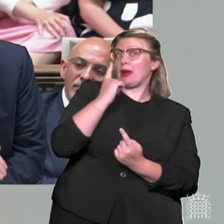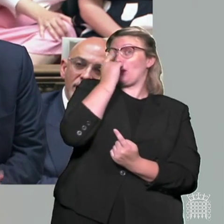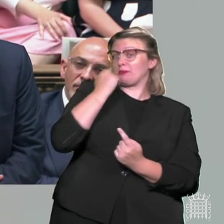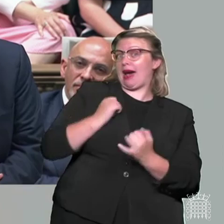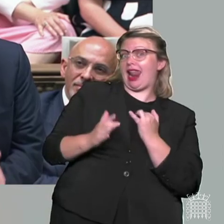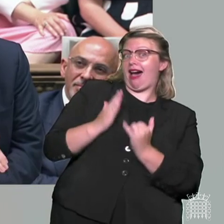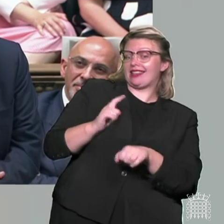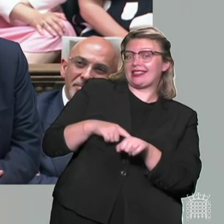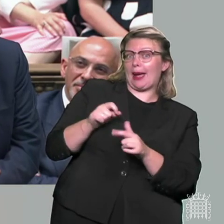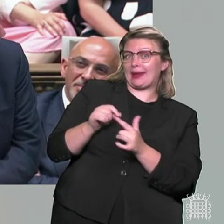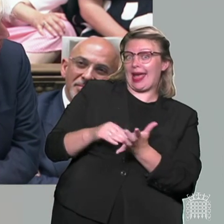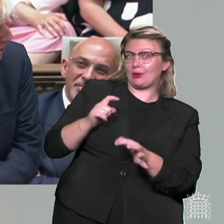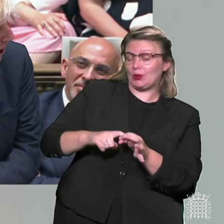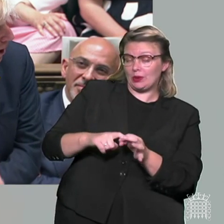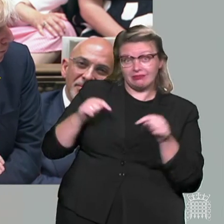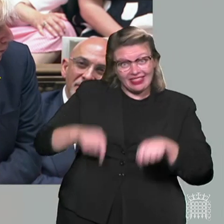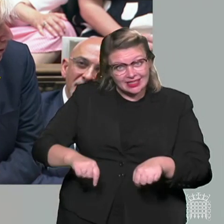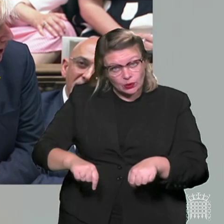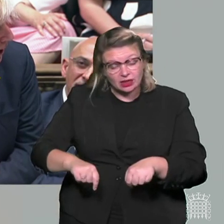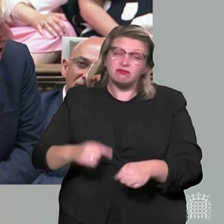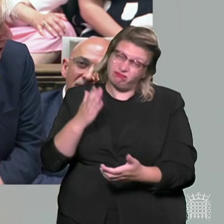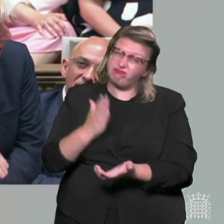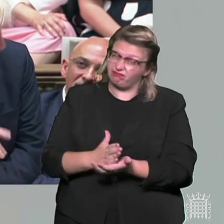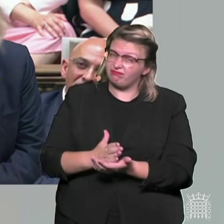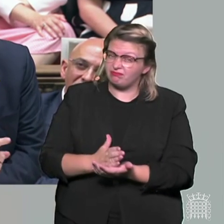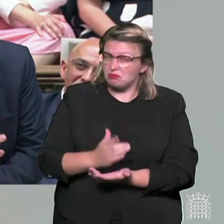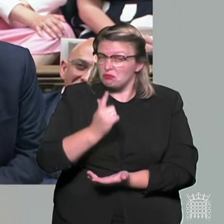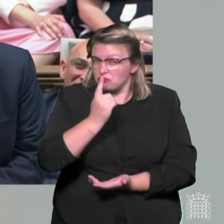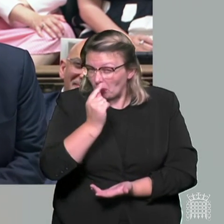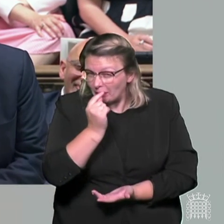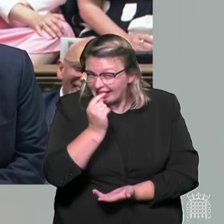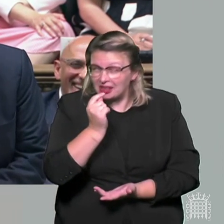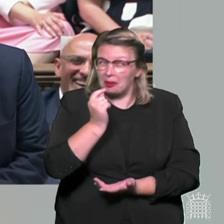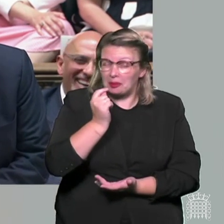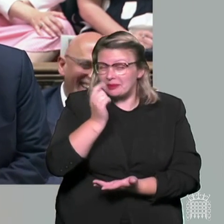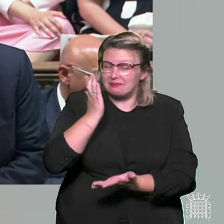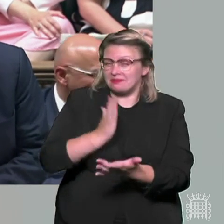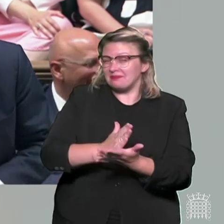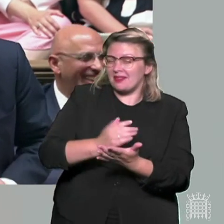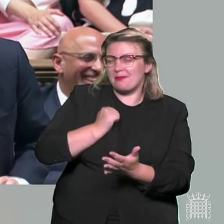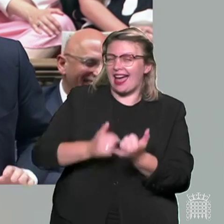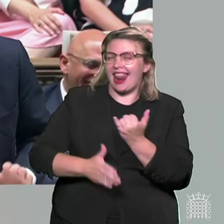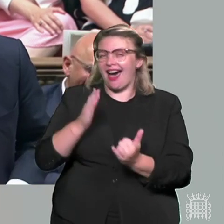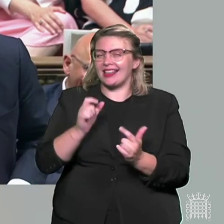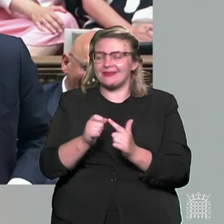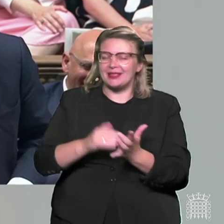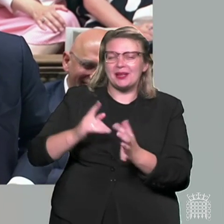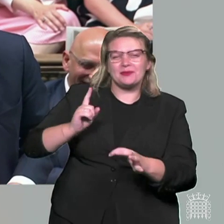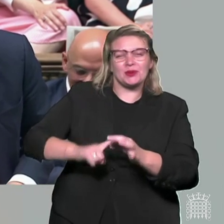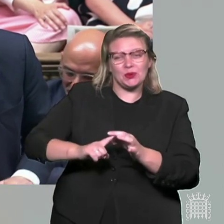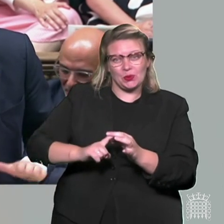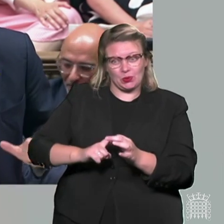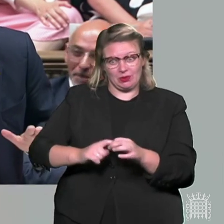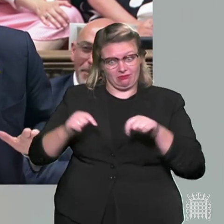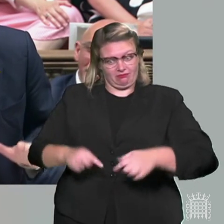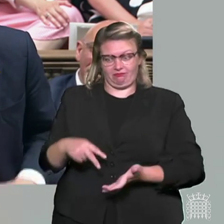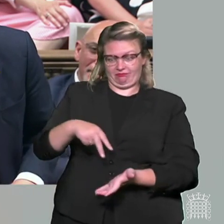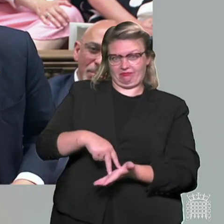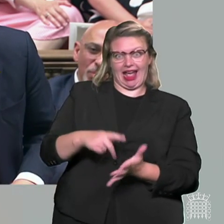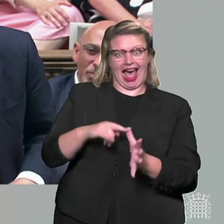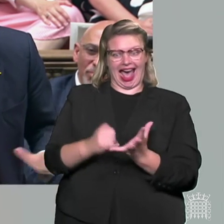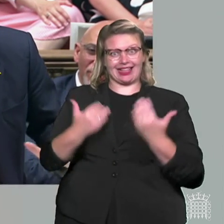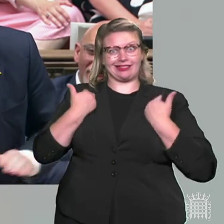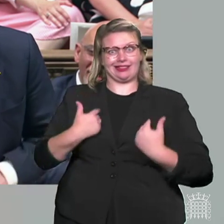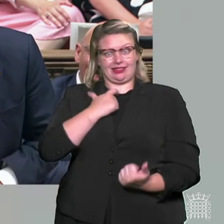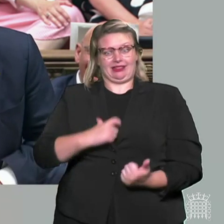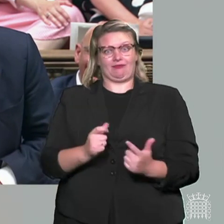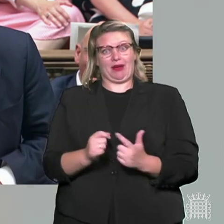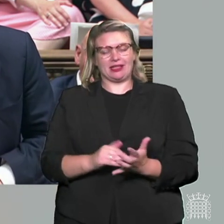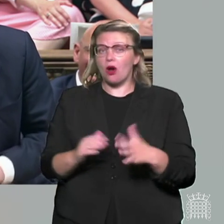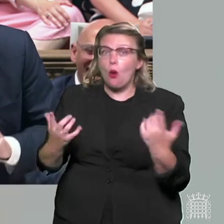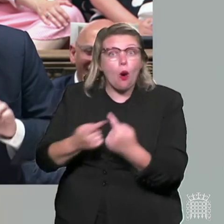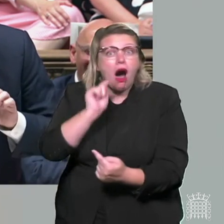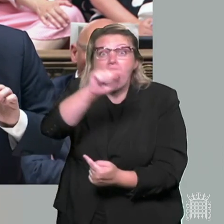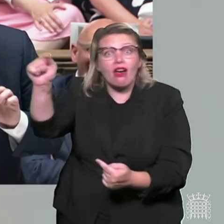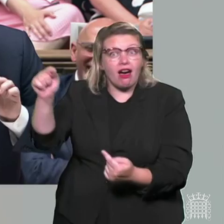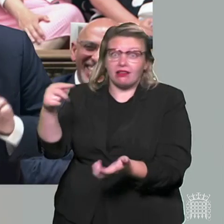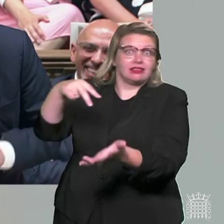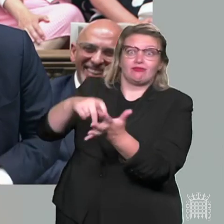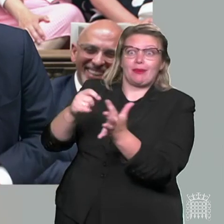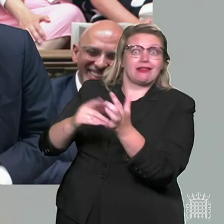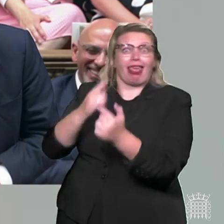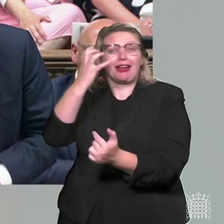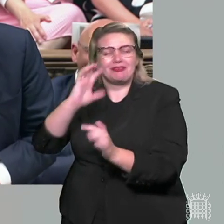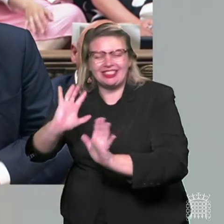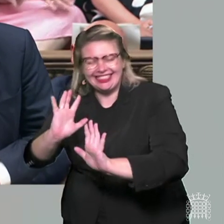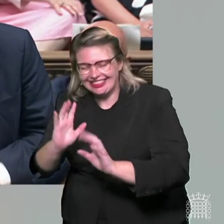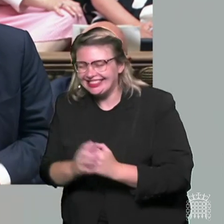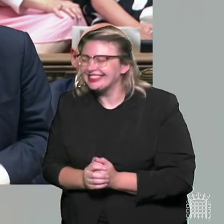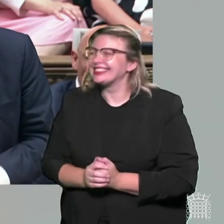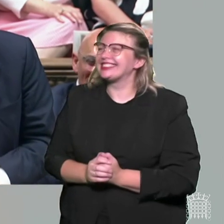This week probably—certainly—will be my last PMQs from this Dispatch Box, or any other Dispatch Box.